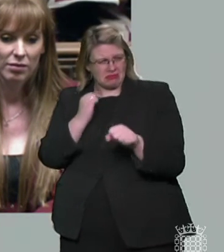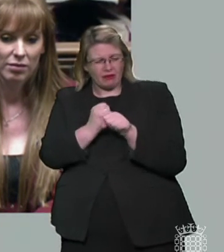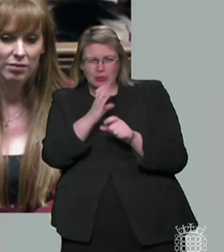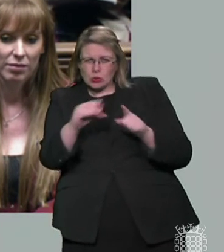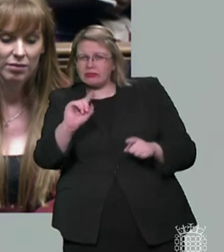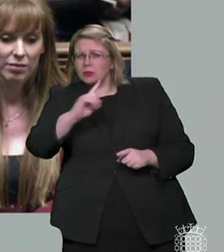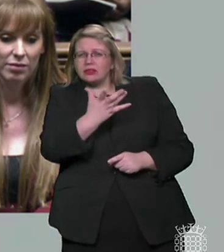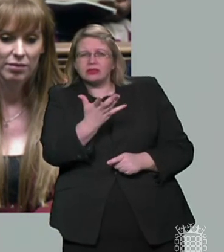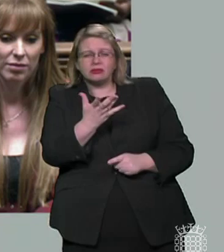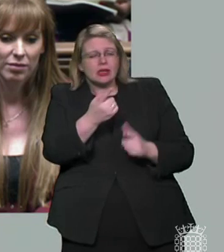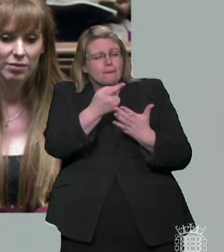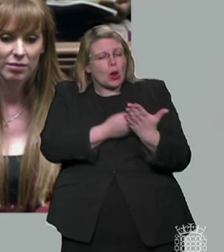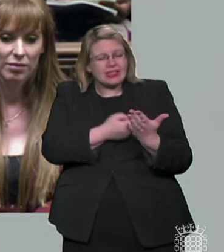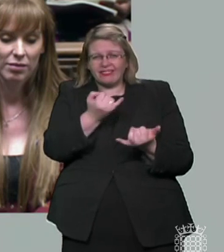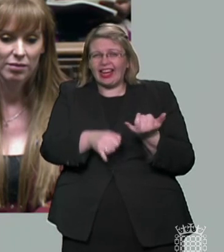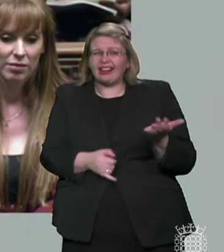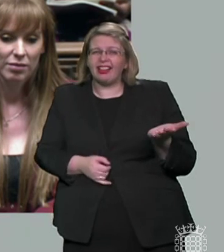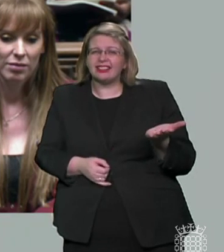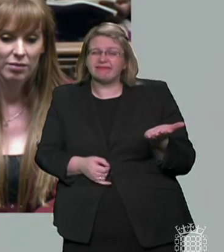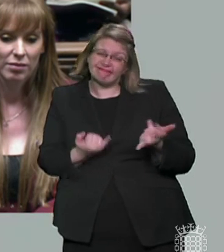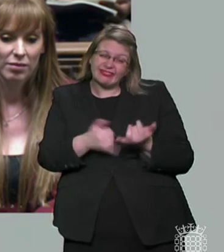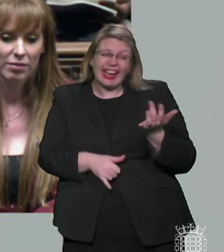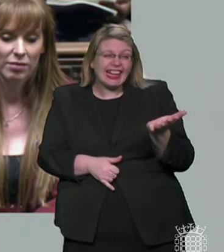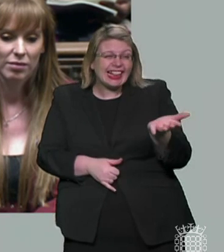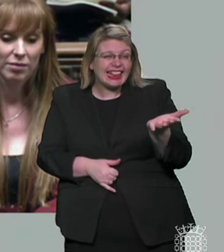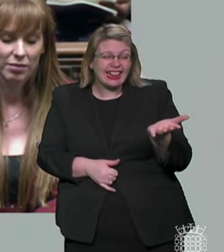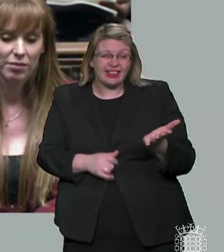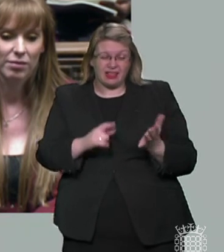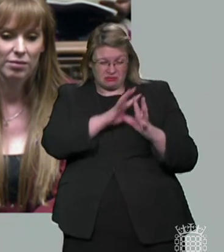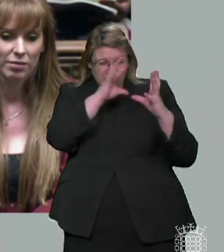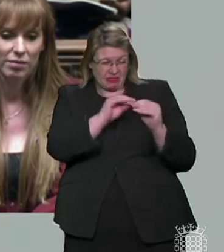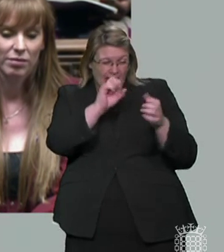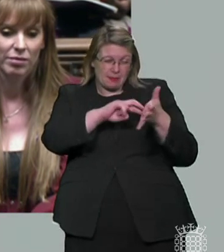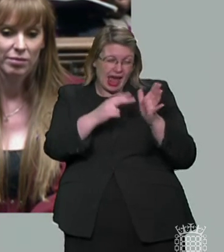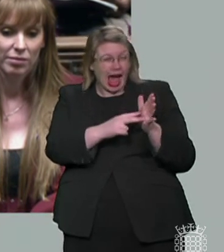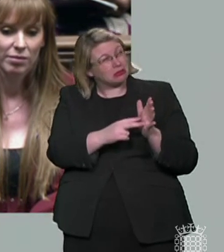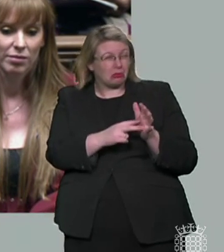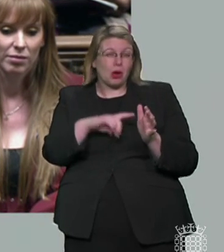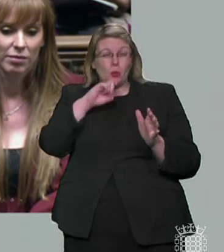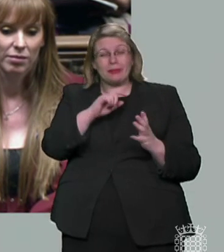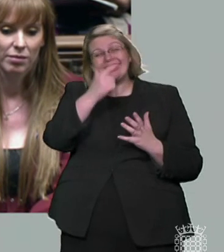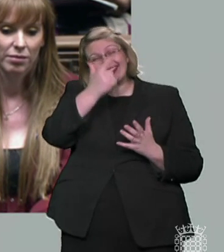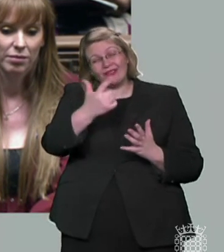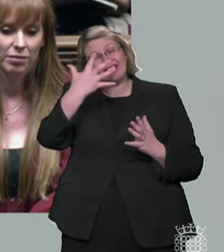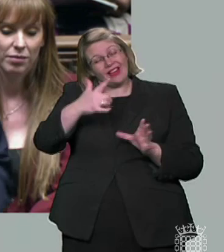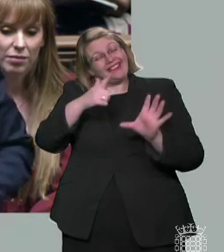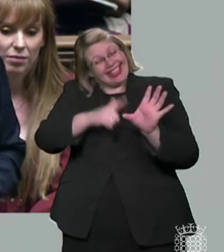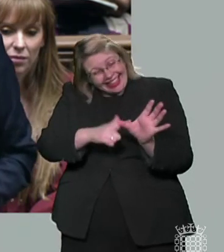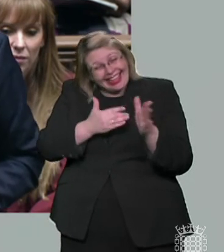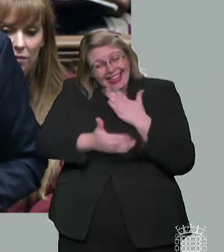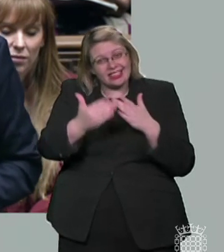Taking all their announcements together, it will take 75 years to deliver the upgrades that we need.